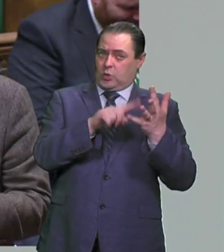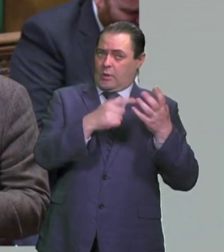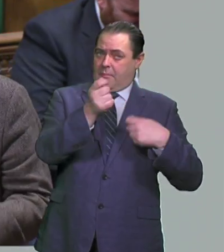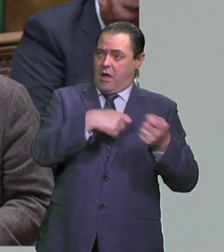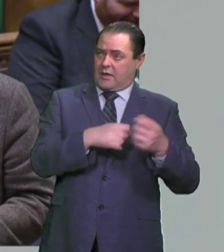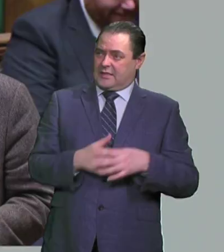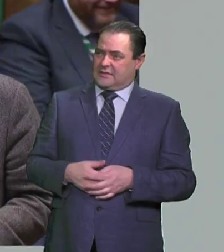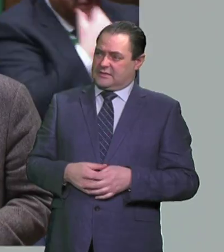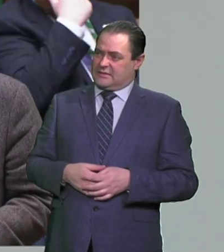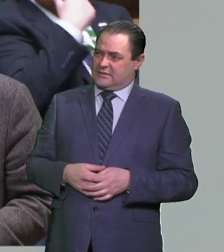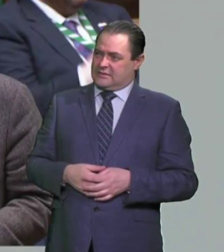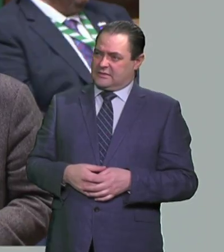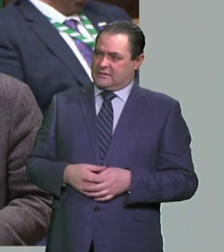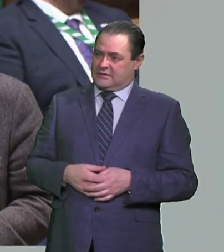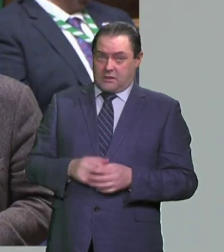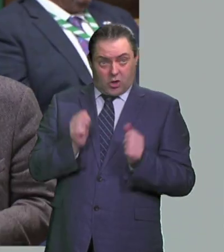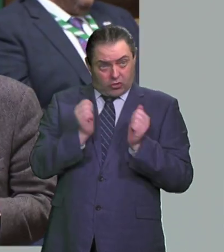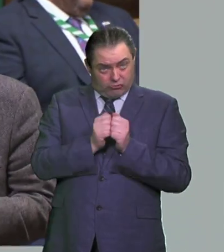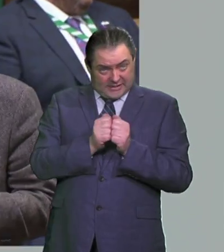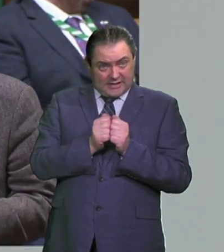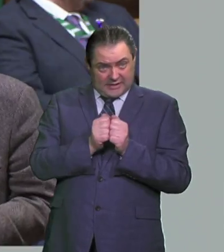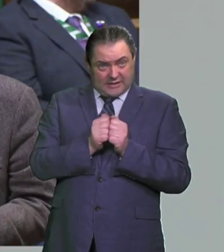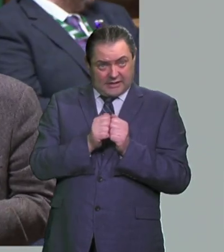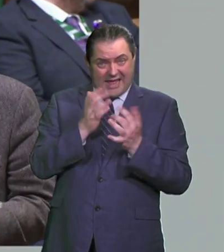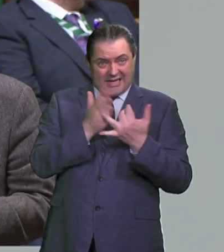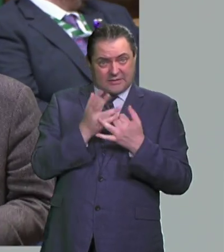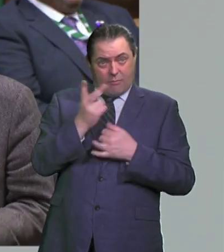Does the Secretary of State agree with that assessment?